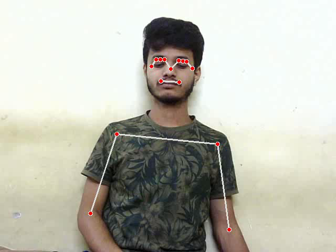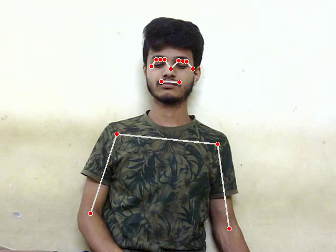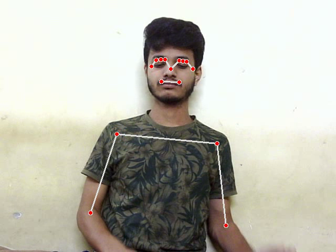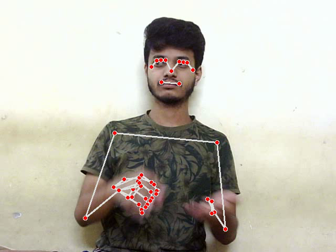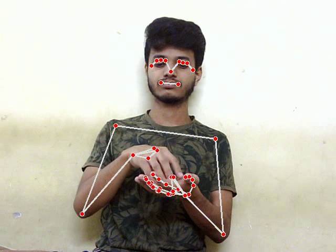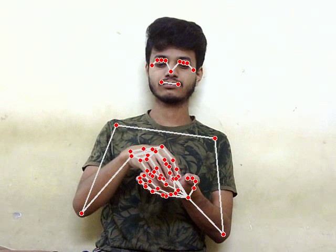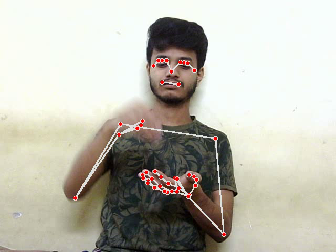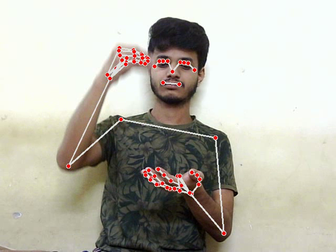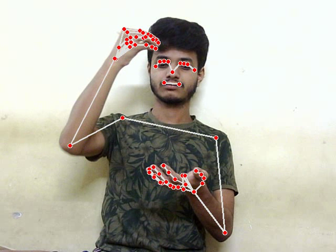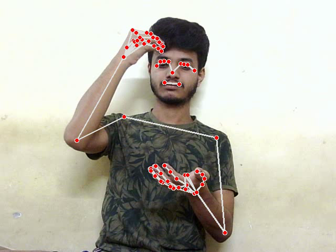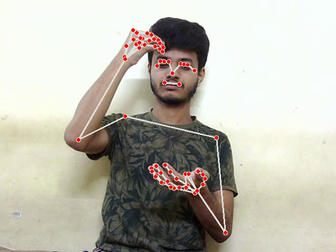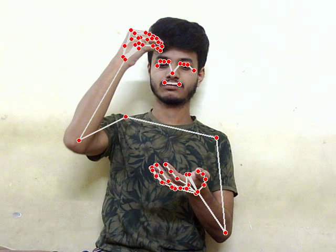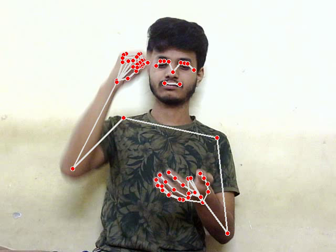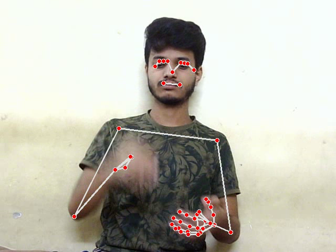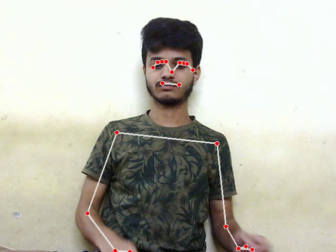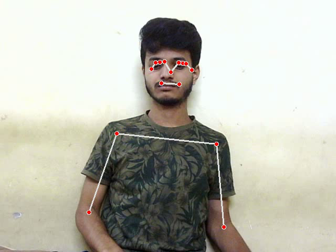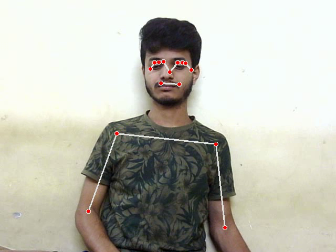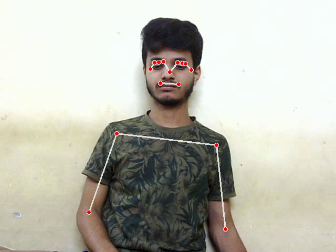learn